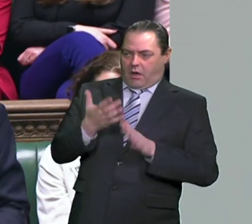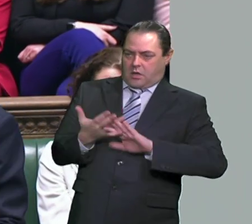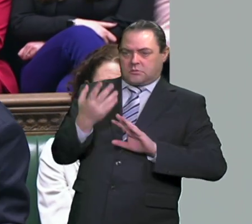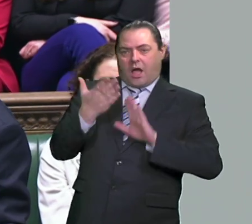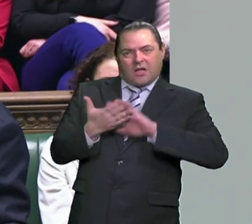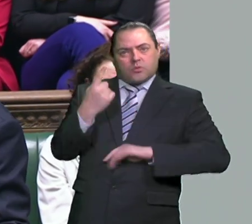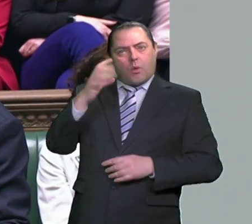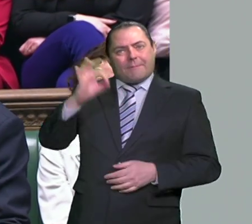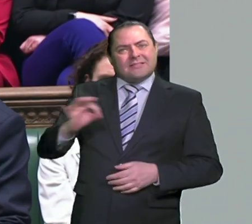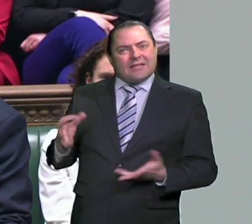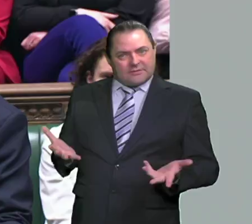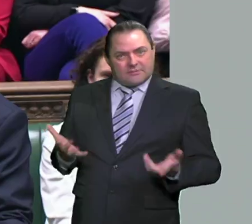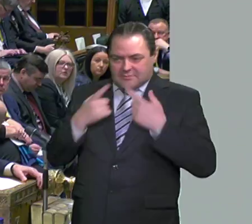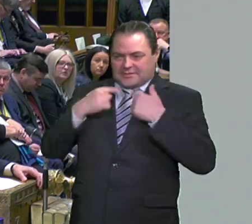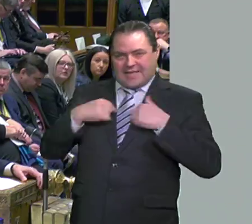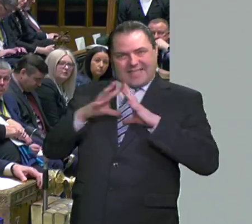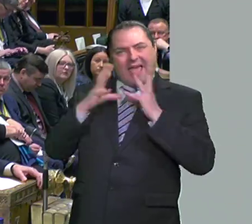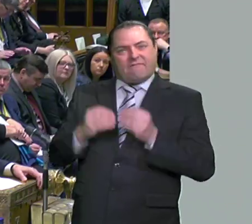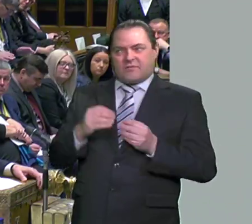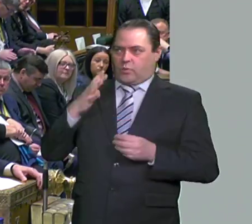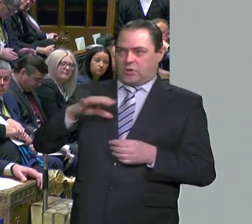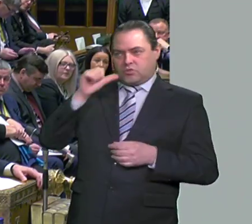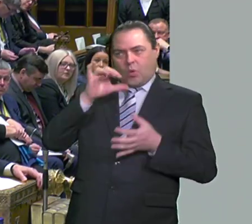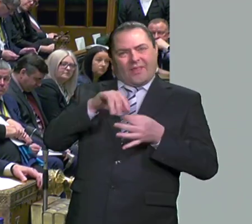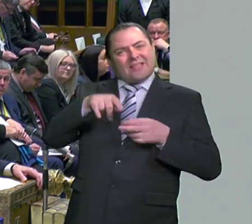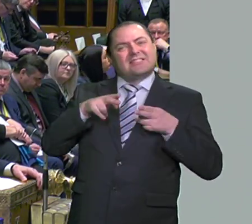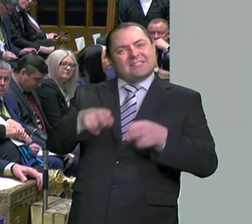Does that not tell you everything you need to know?